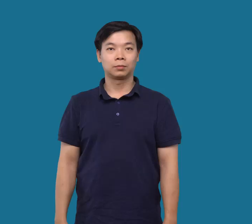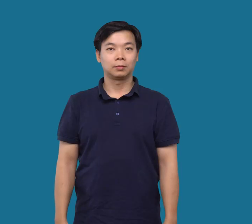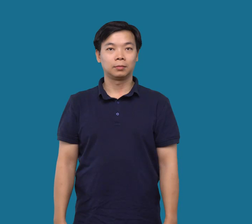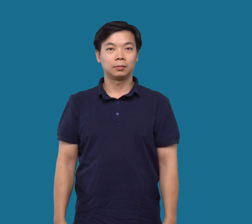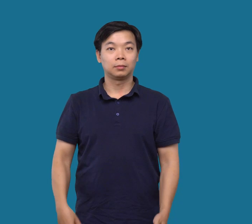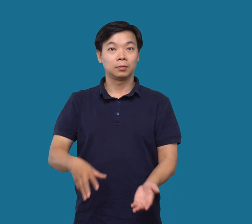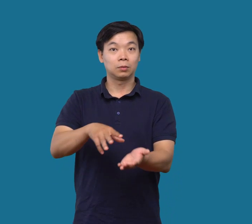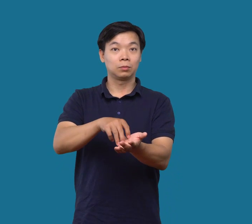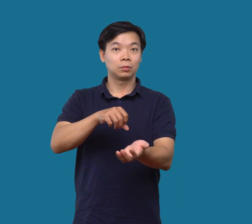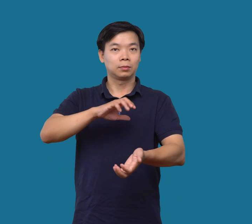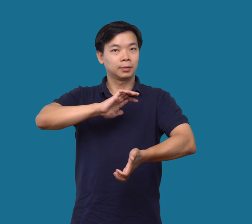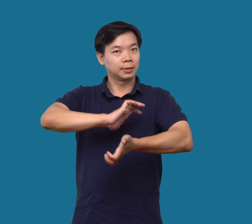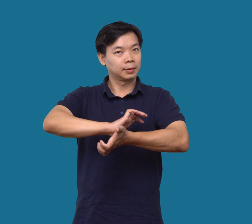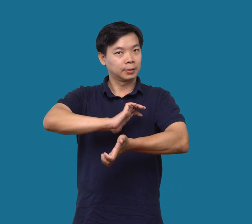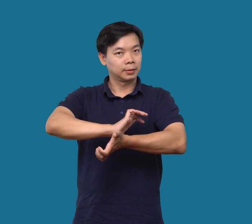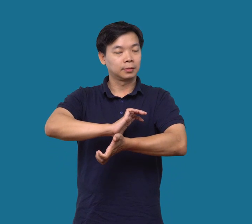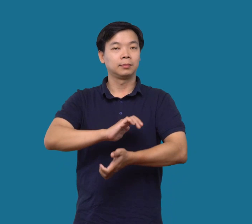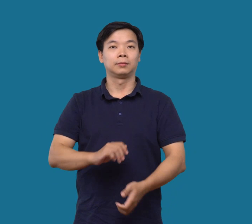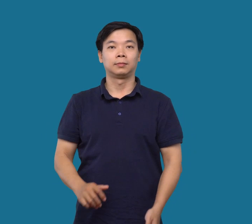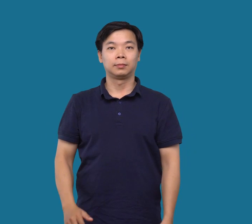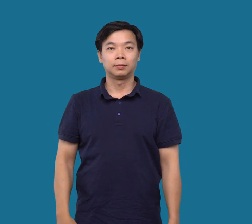môn Địa lý